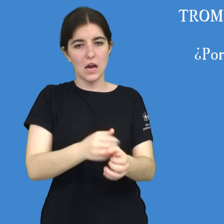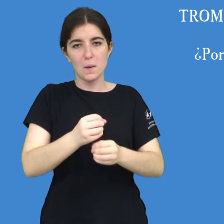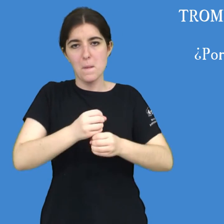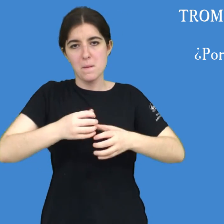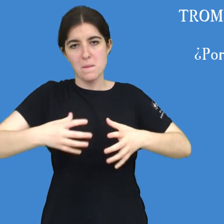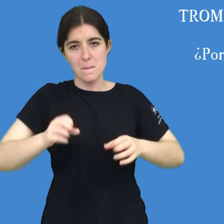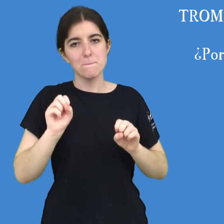incrementar